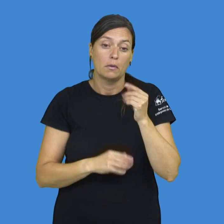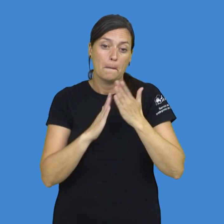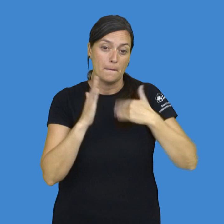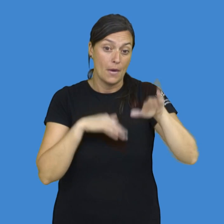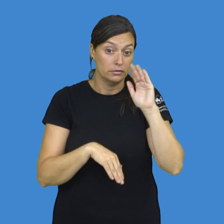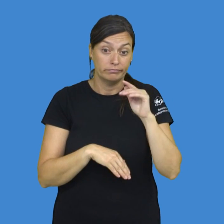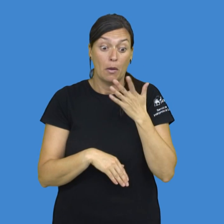superior